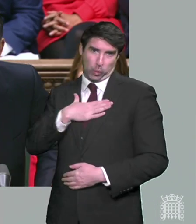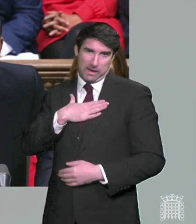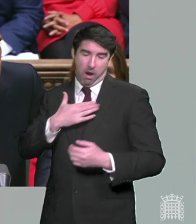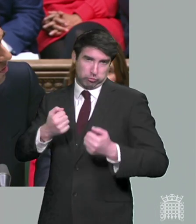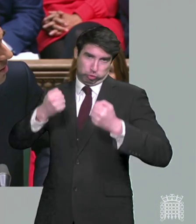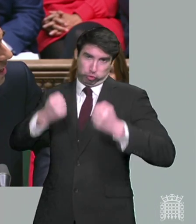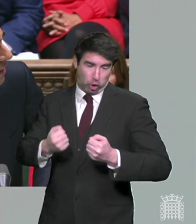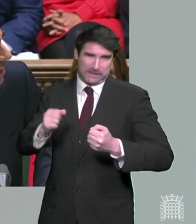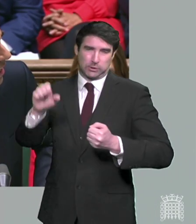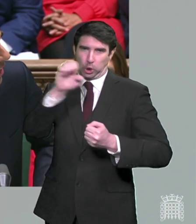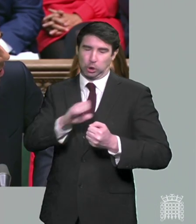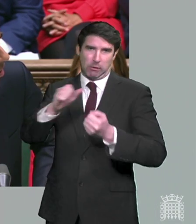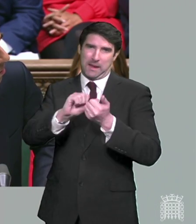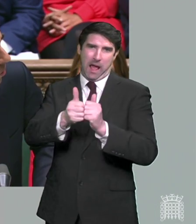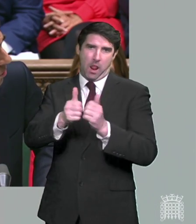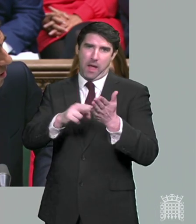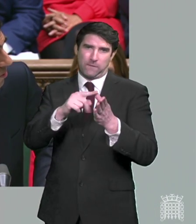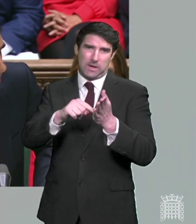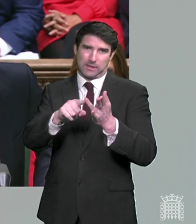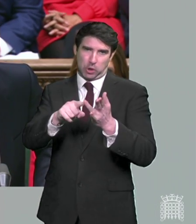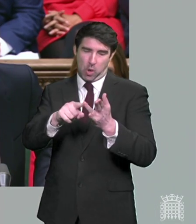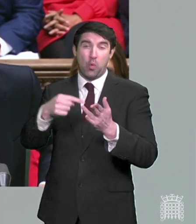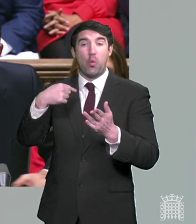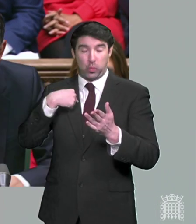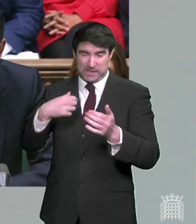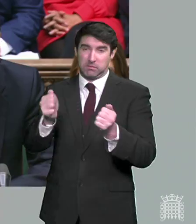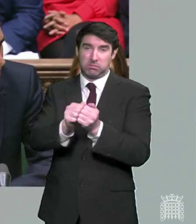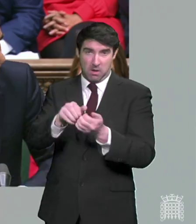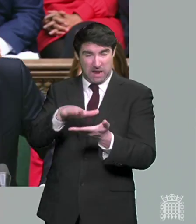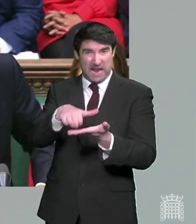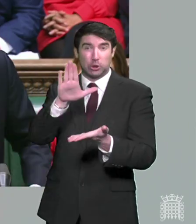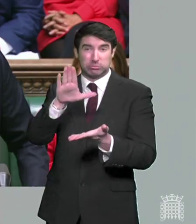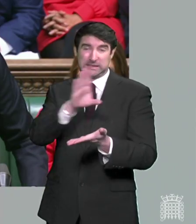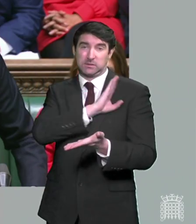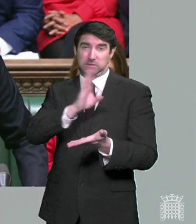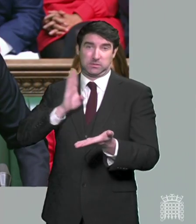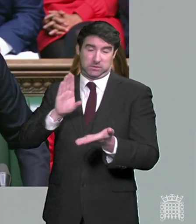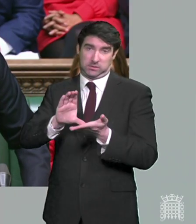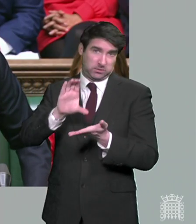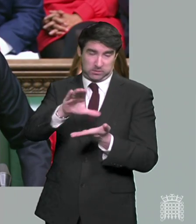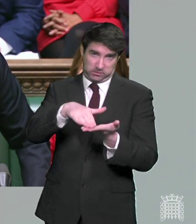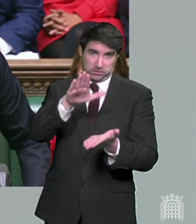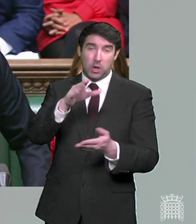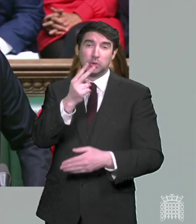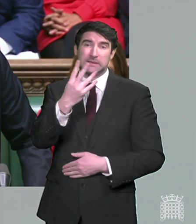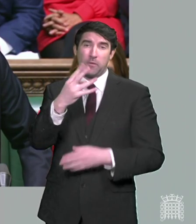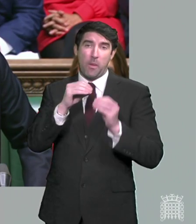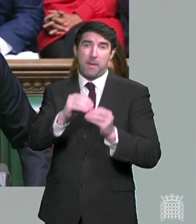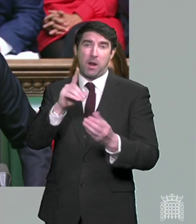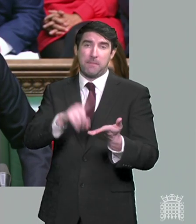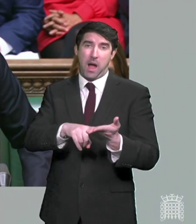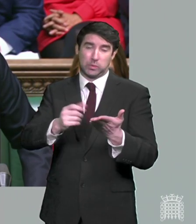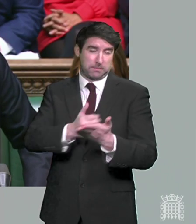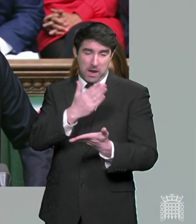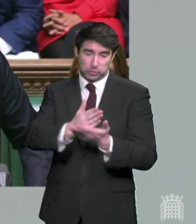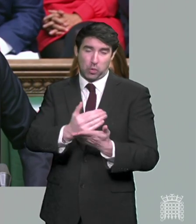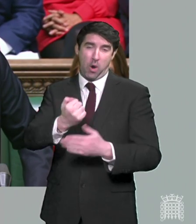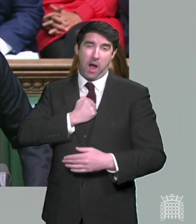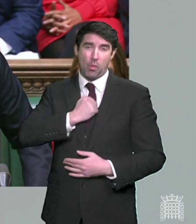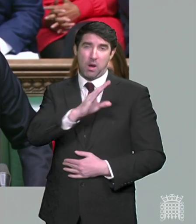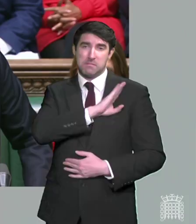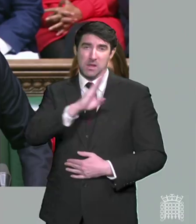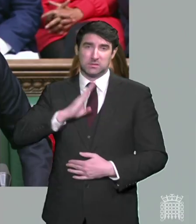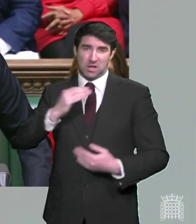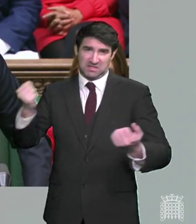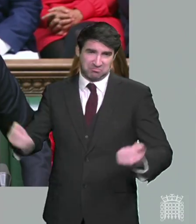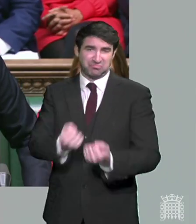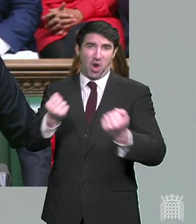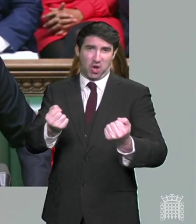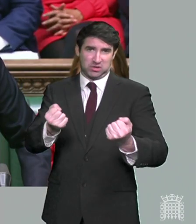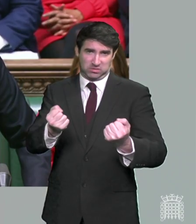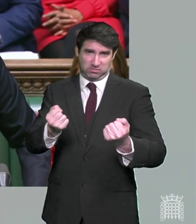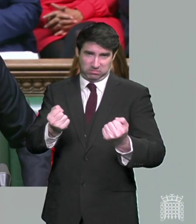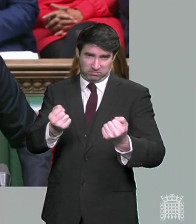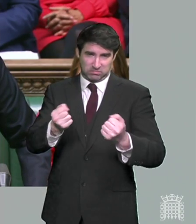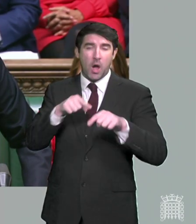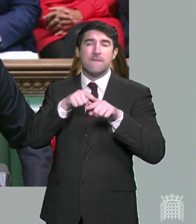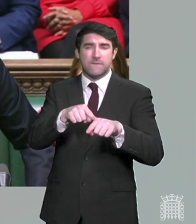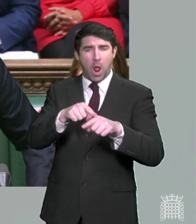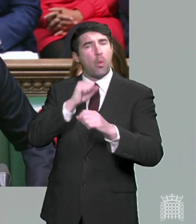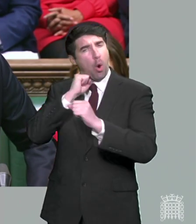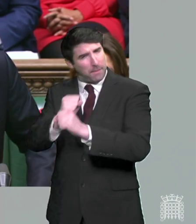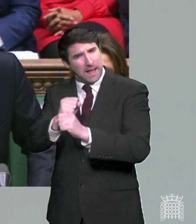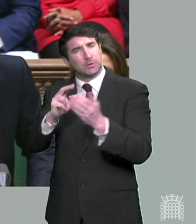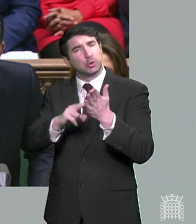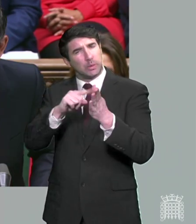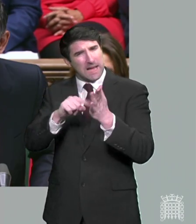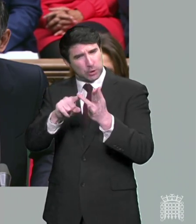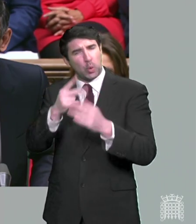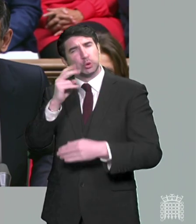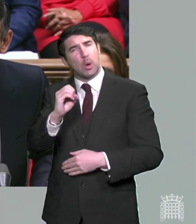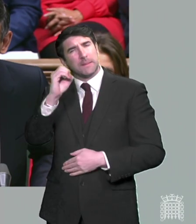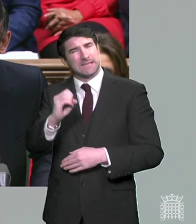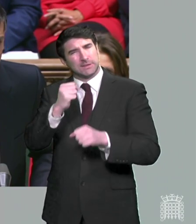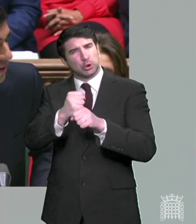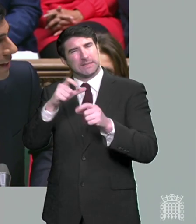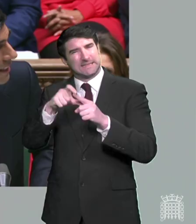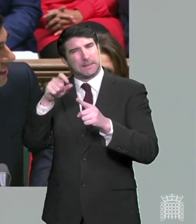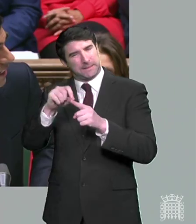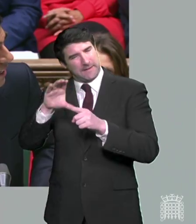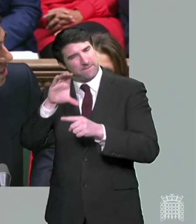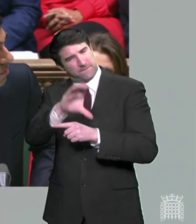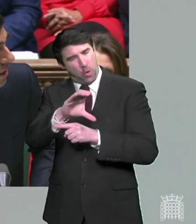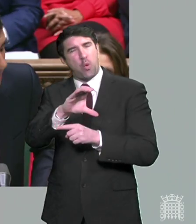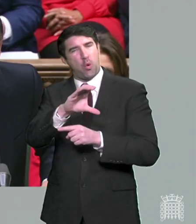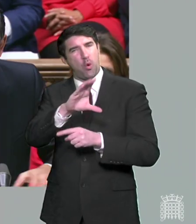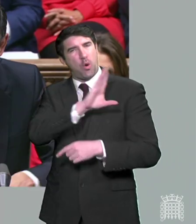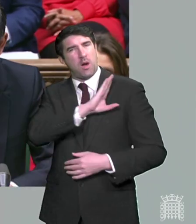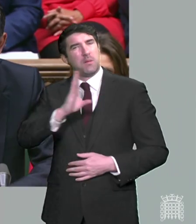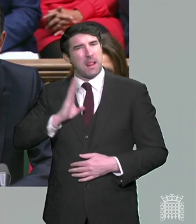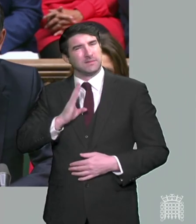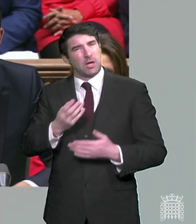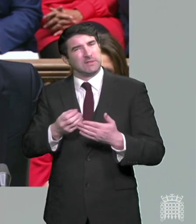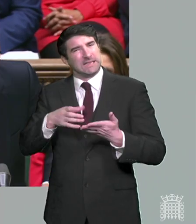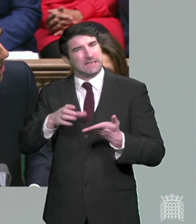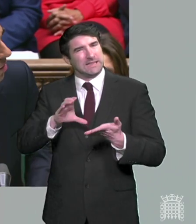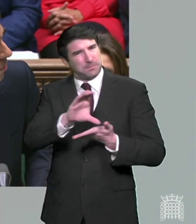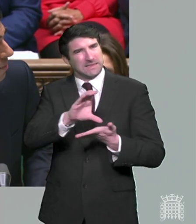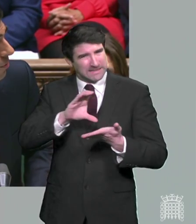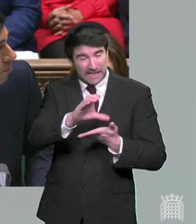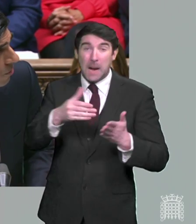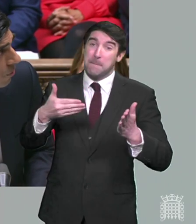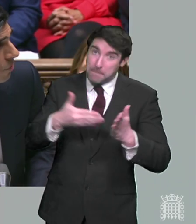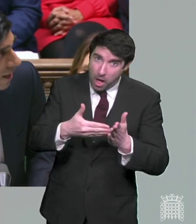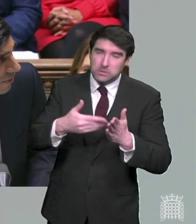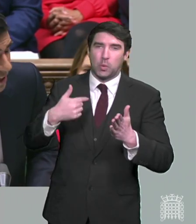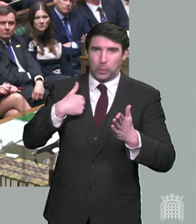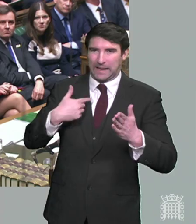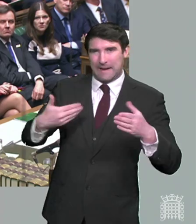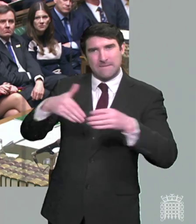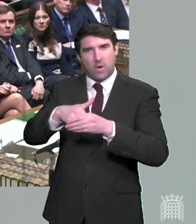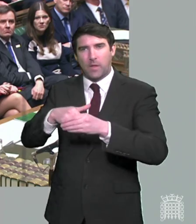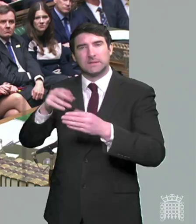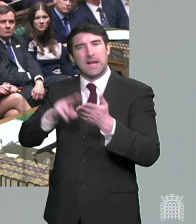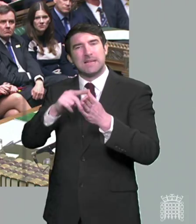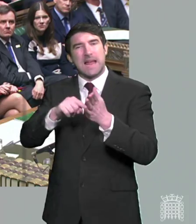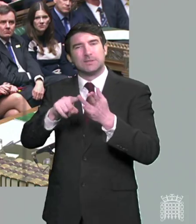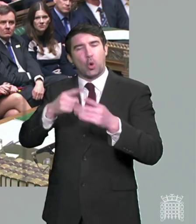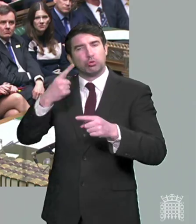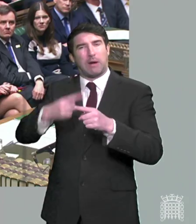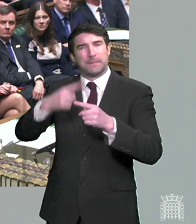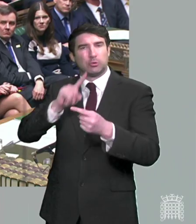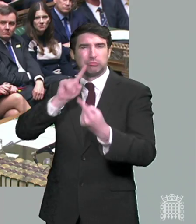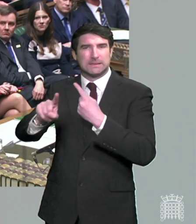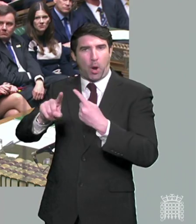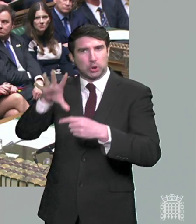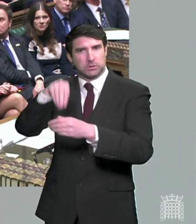We continue to increase funding in our armed forces, by £24 billion at the last spending review, to ensure not only that we maintain our NATO obligation to spend 2% of our GDP on defence but that we participate in every NATO operation and remain the leading nation when it comes to contributions to NATO’s rapid response force and the NATO readiness initiative.